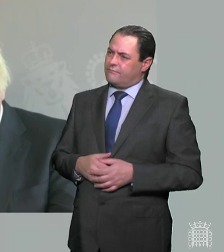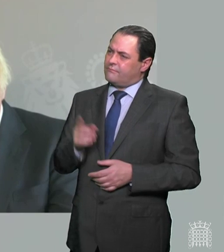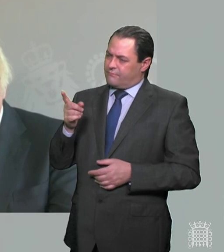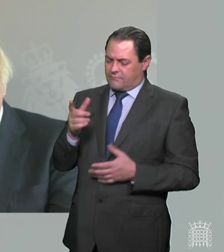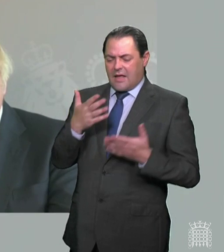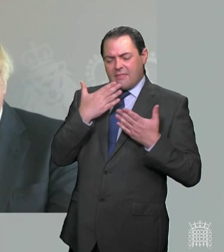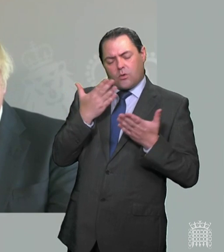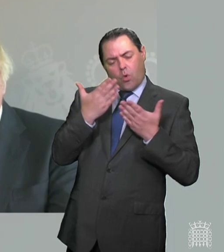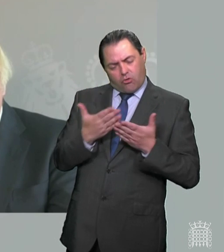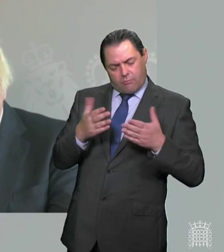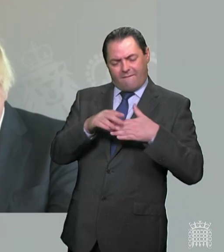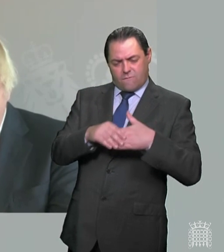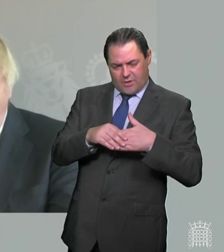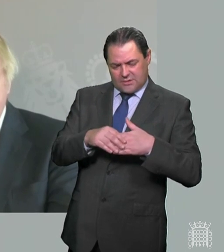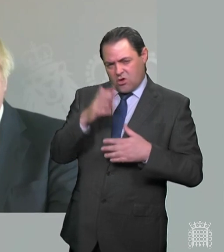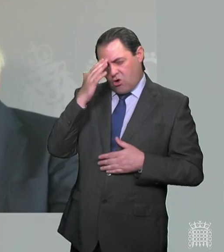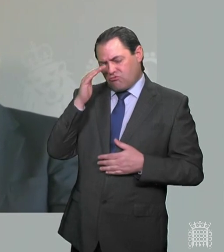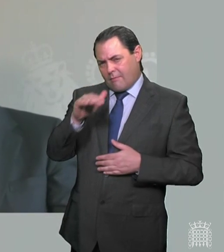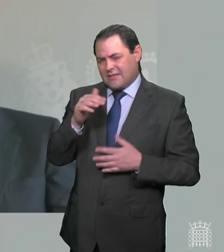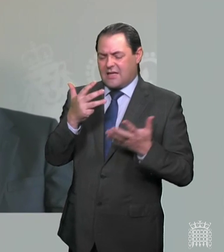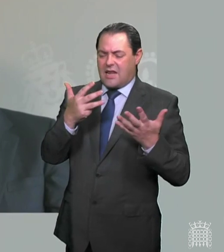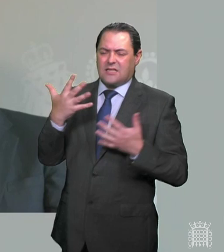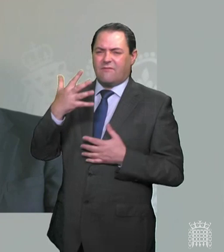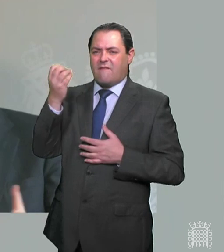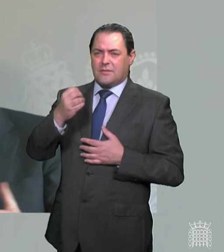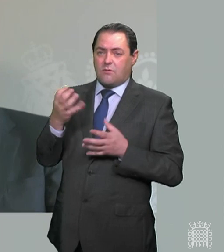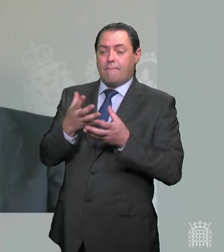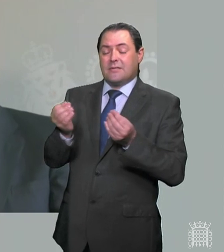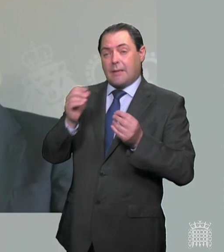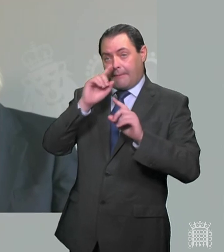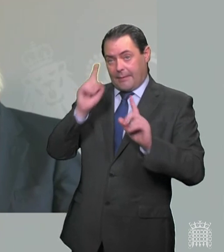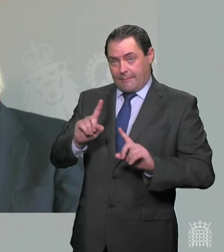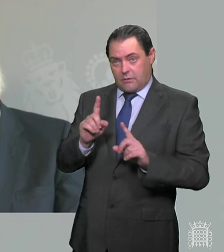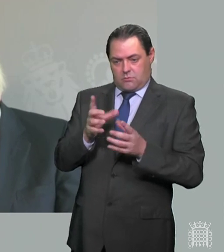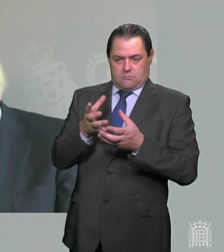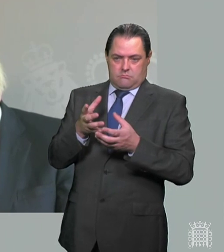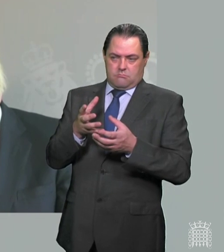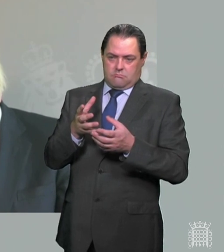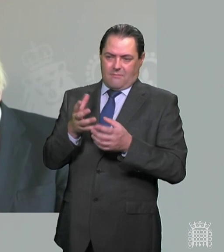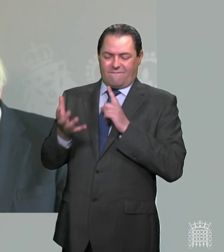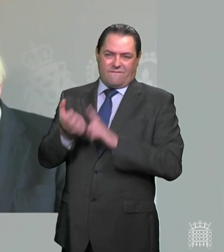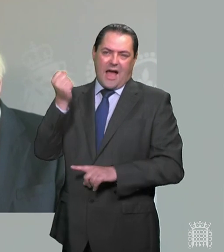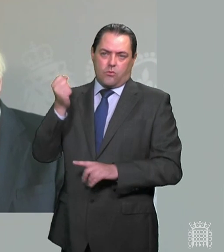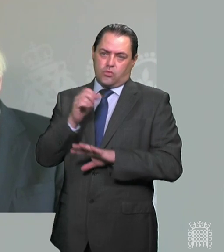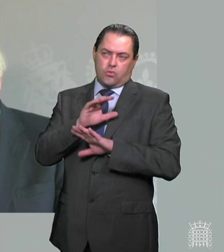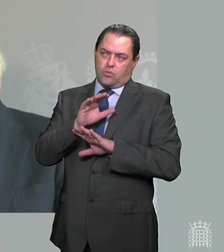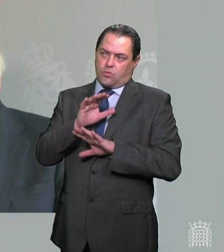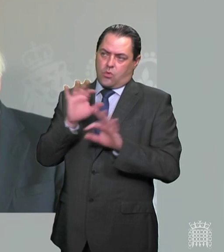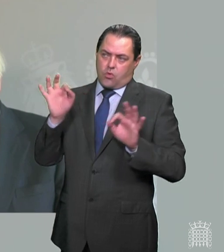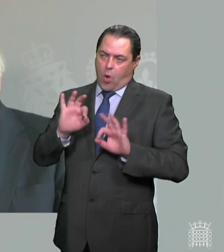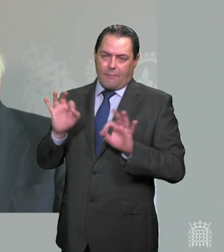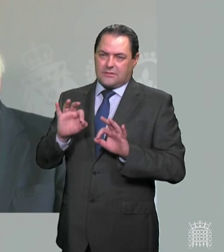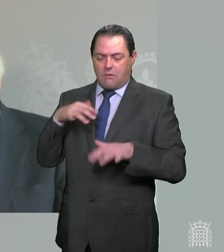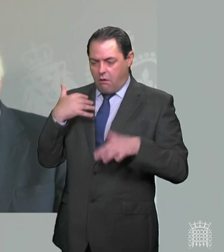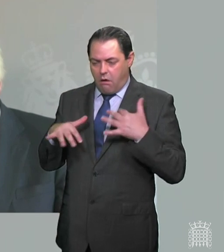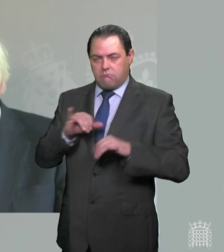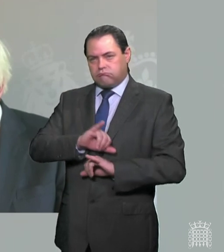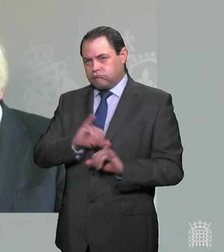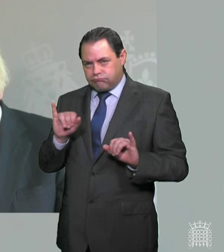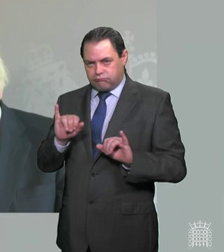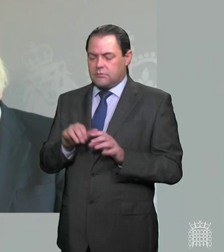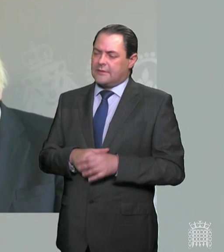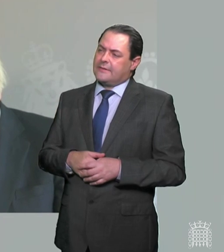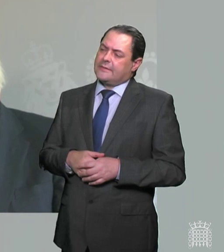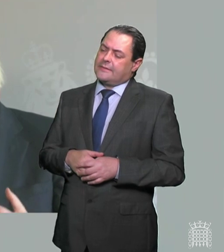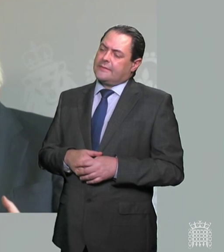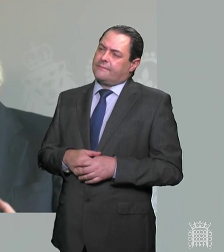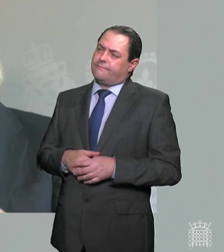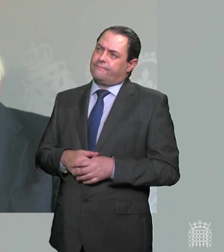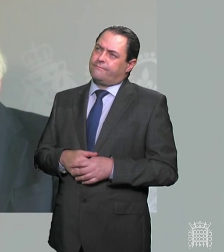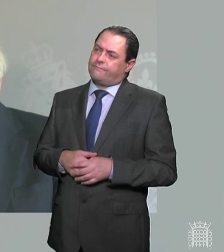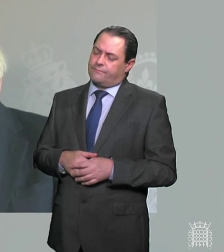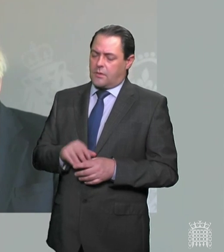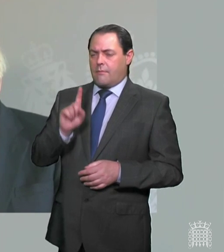I thank my honourable Friend, and I would just remind him that 95% of missing person incidents are resolved without anyone coming to harm, or without the missing individual coming to harm.